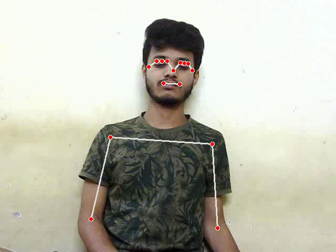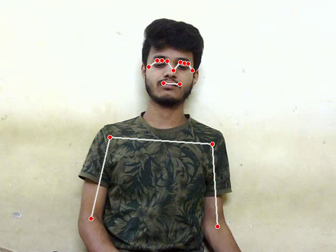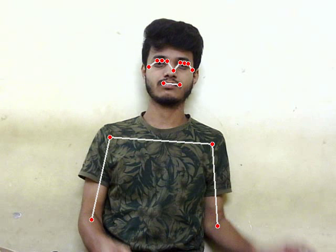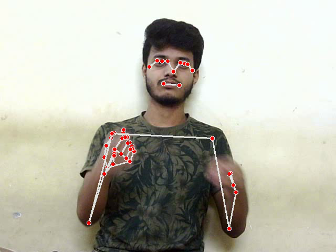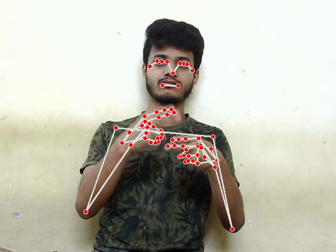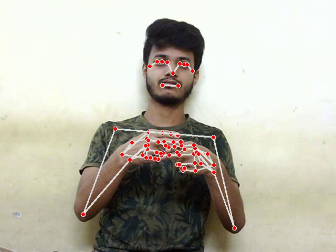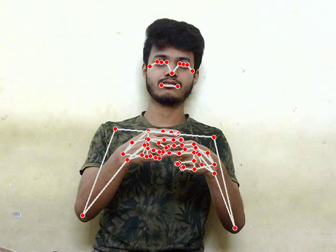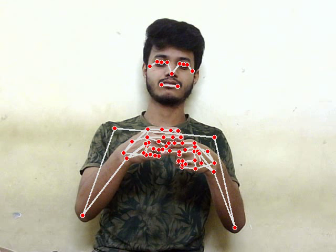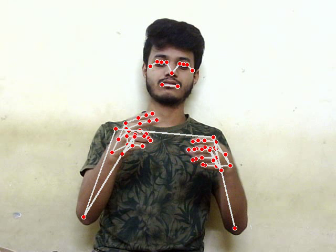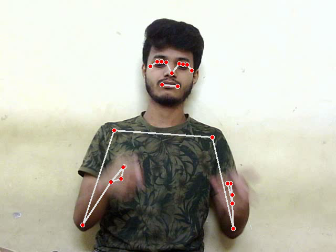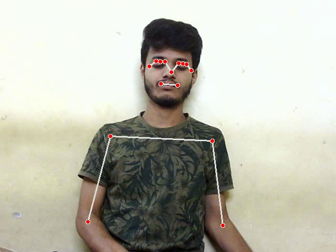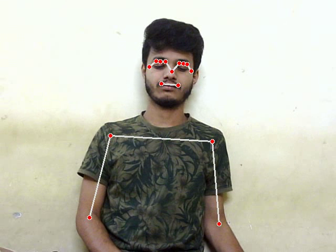name